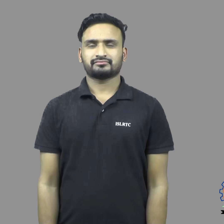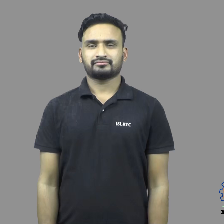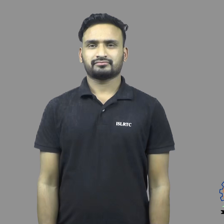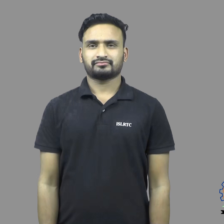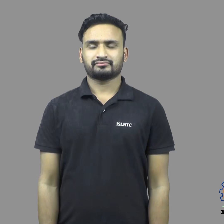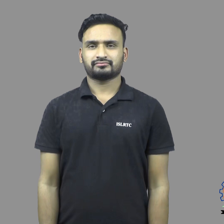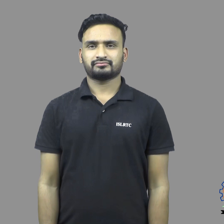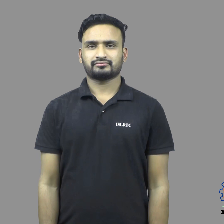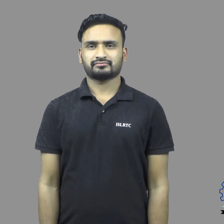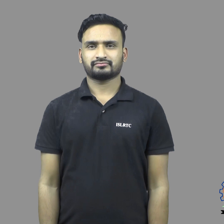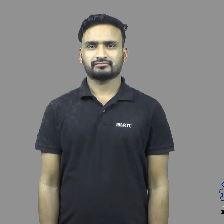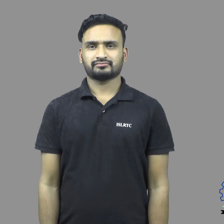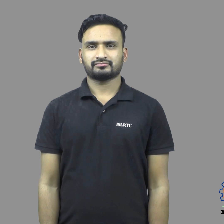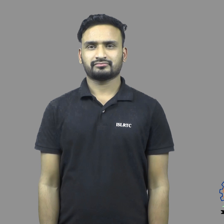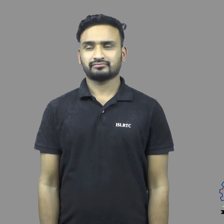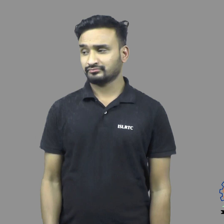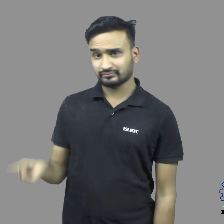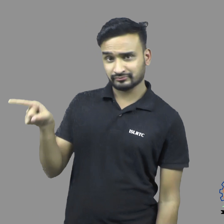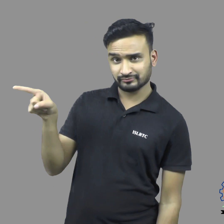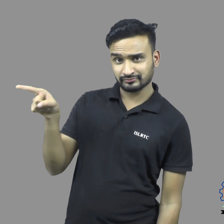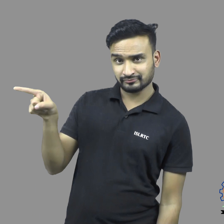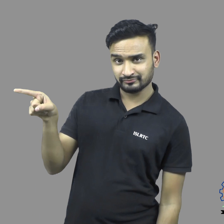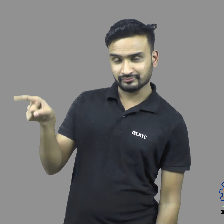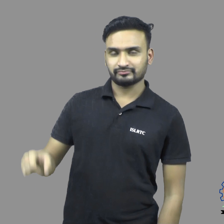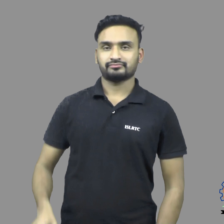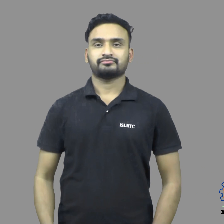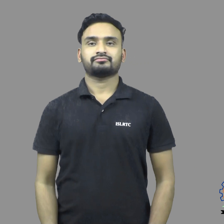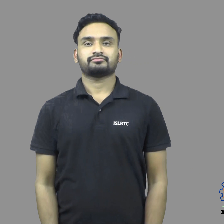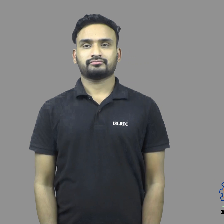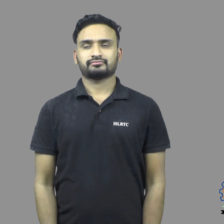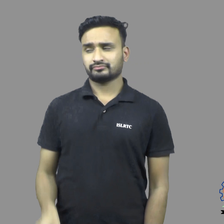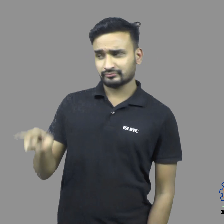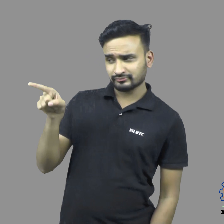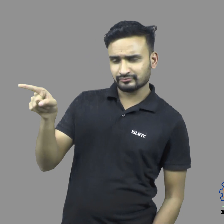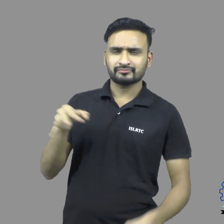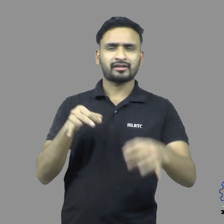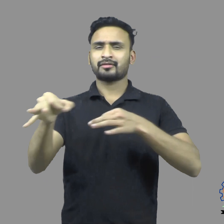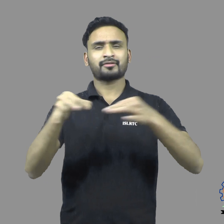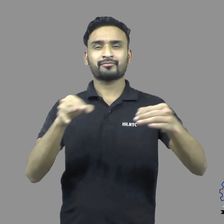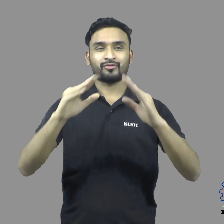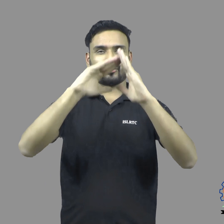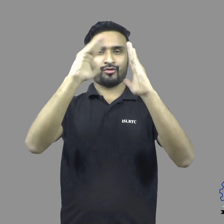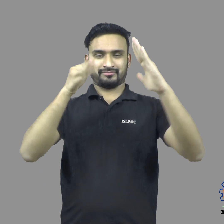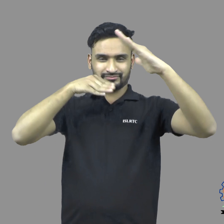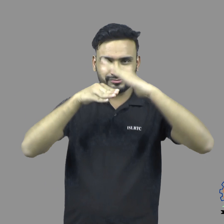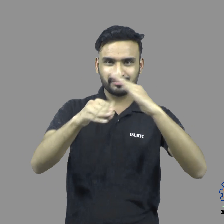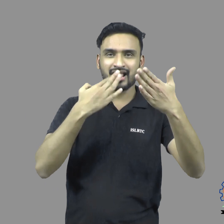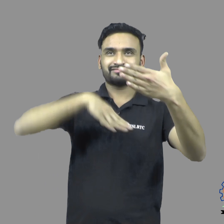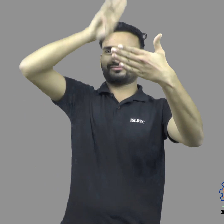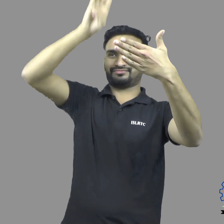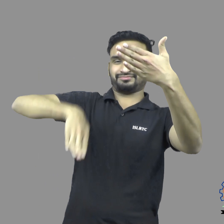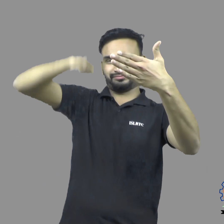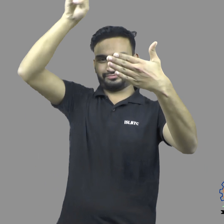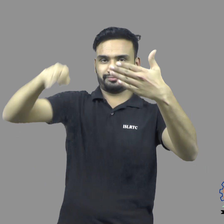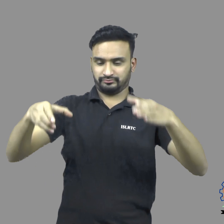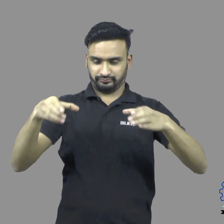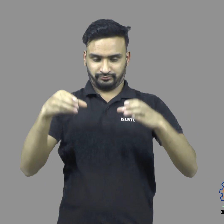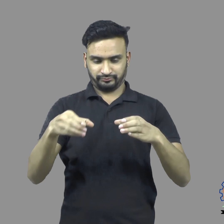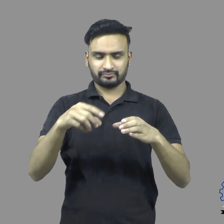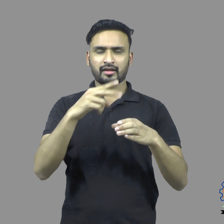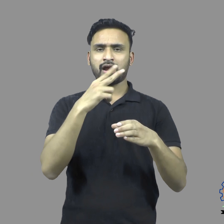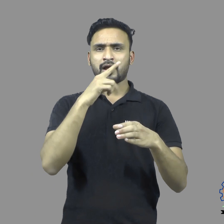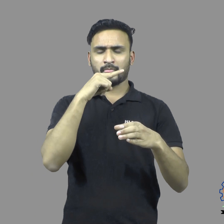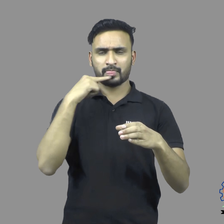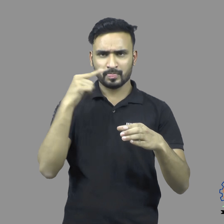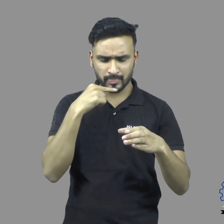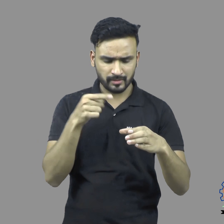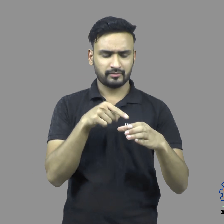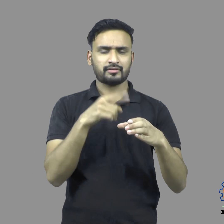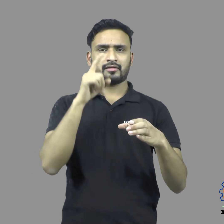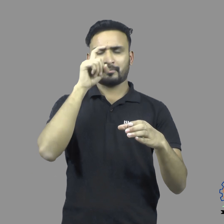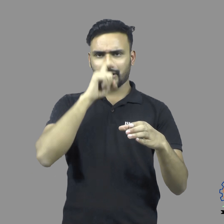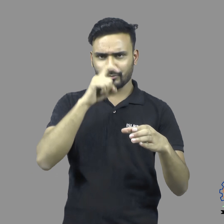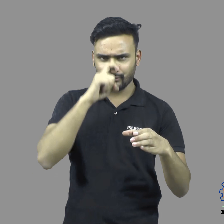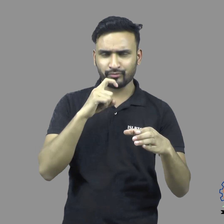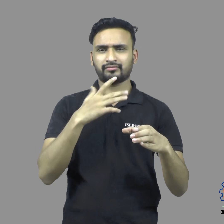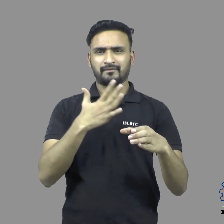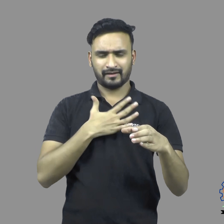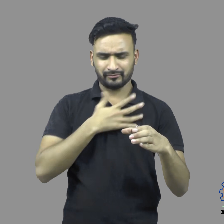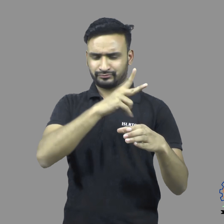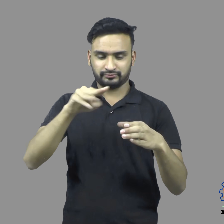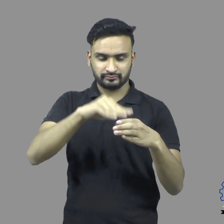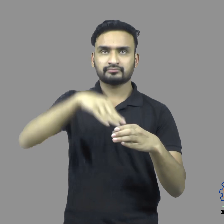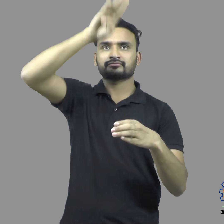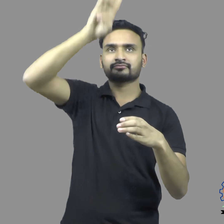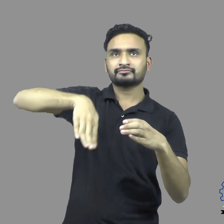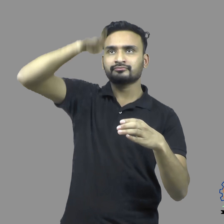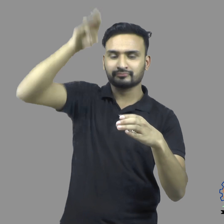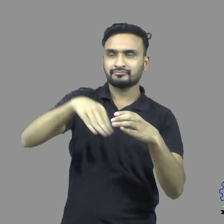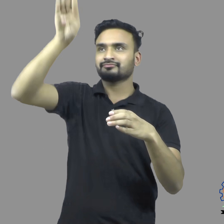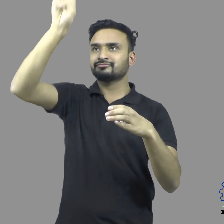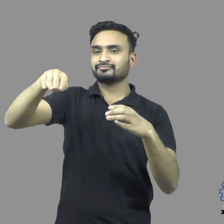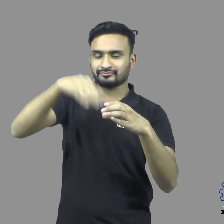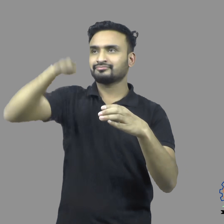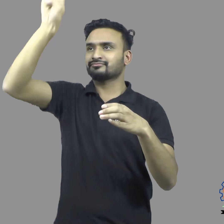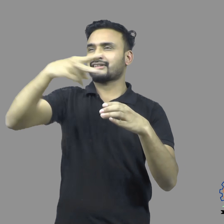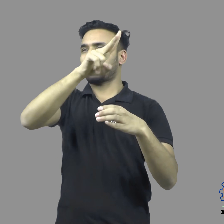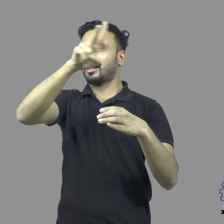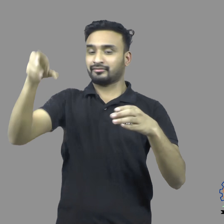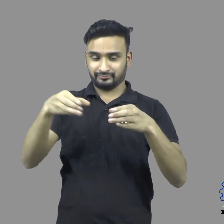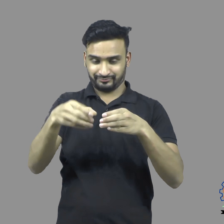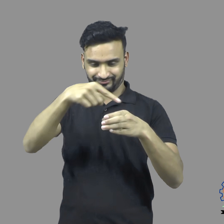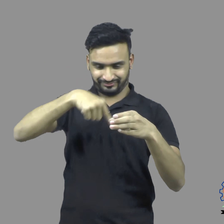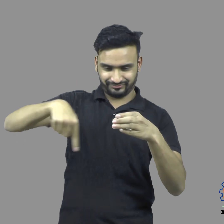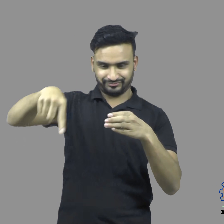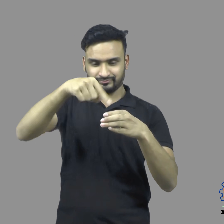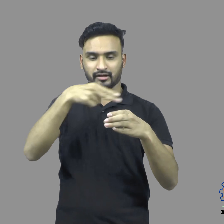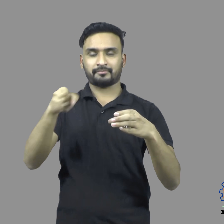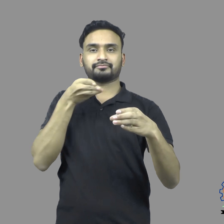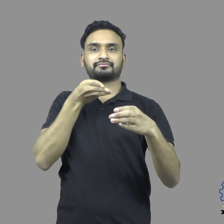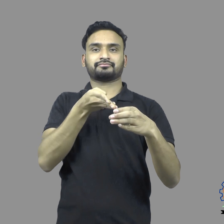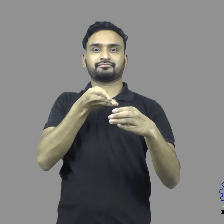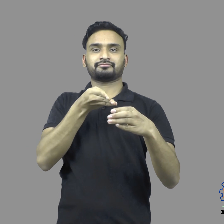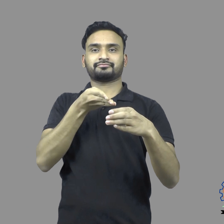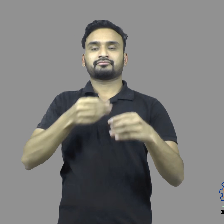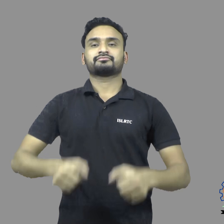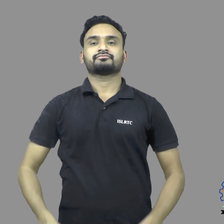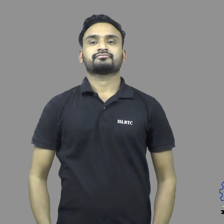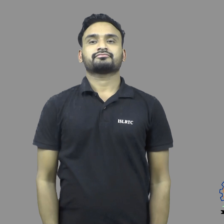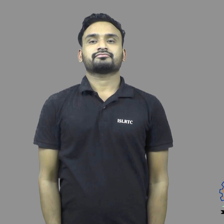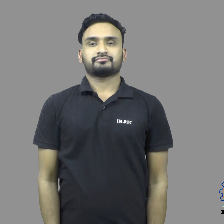Paint Pan